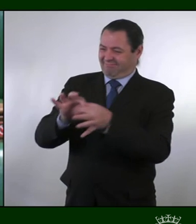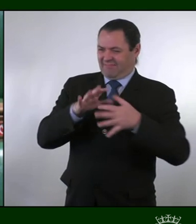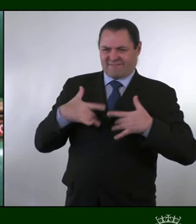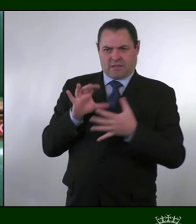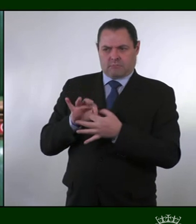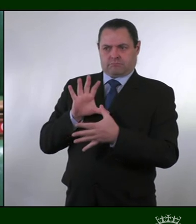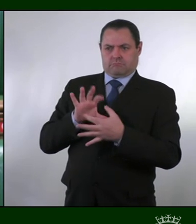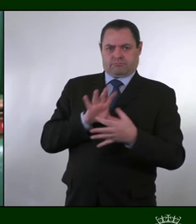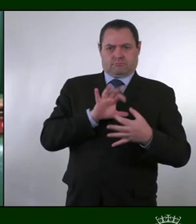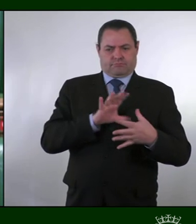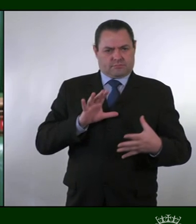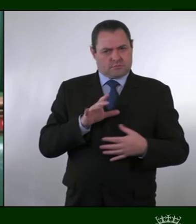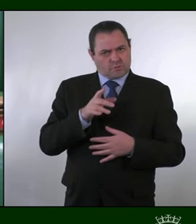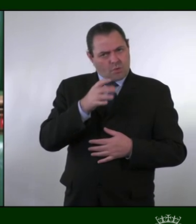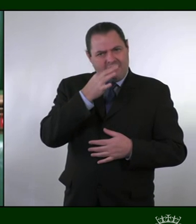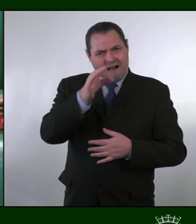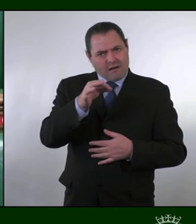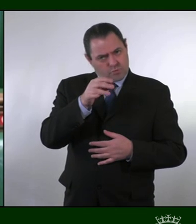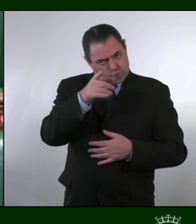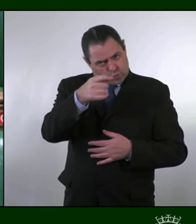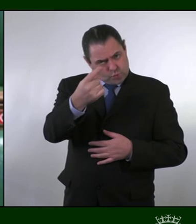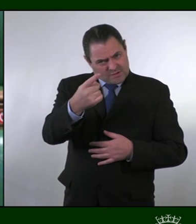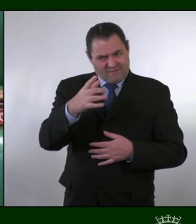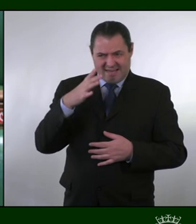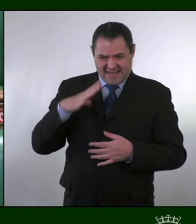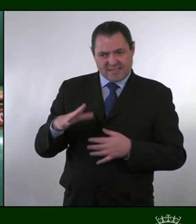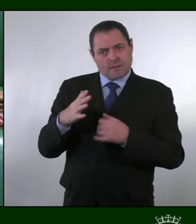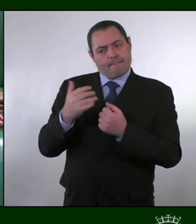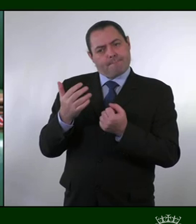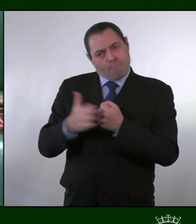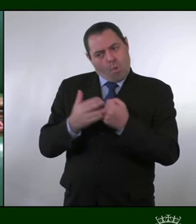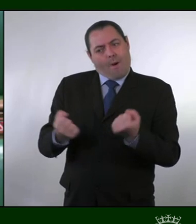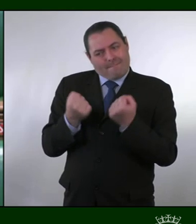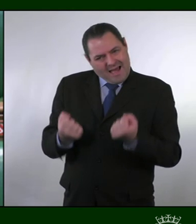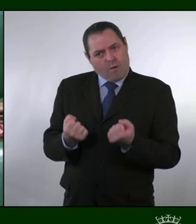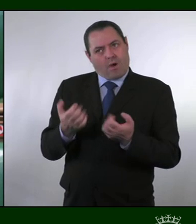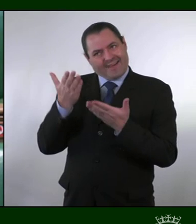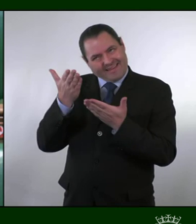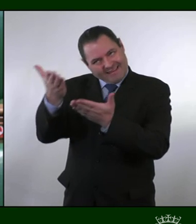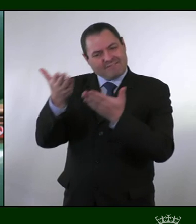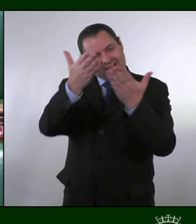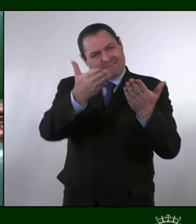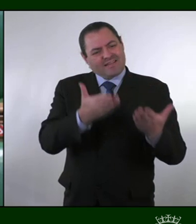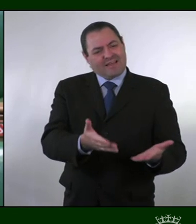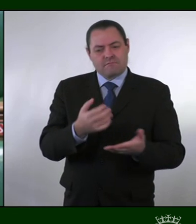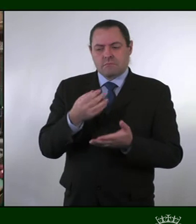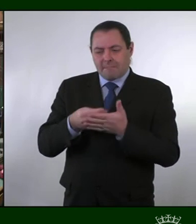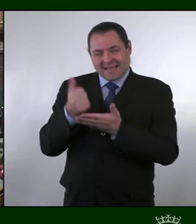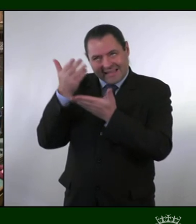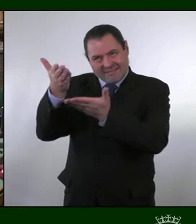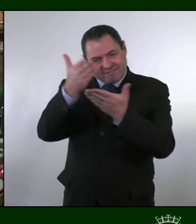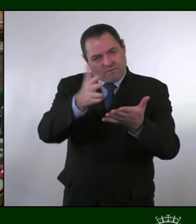Instead of talking down devolution, does he agree that we need far greater devolution of powers and resources across the United Kingdom?